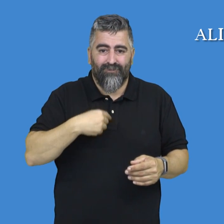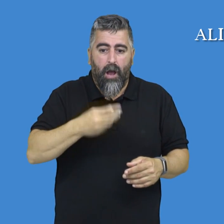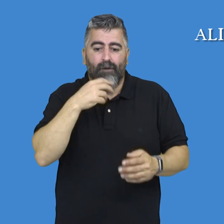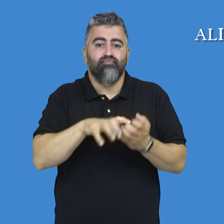comer